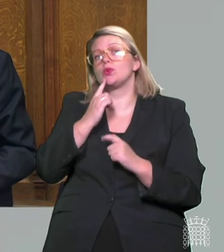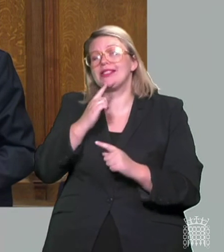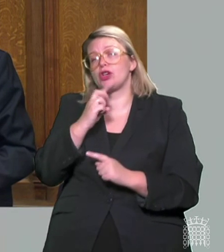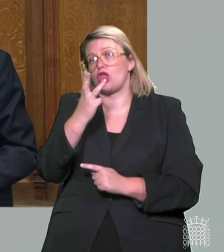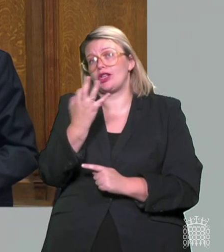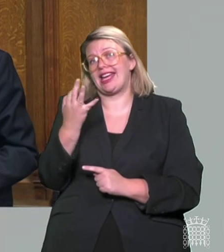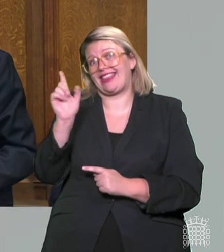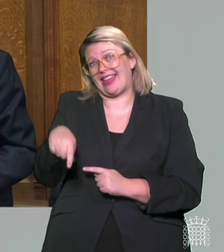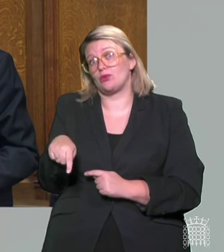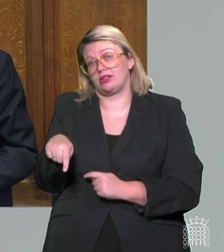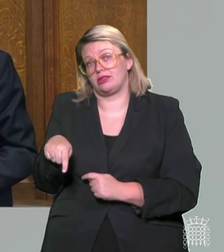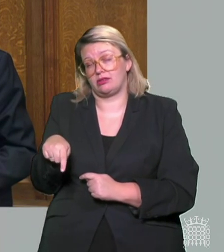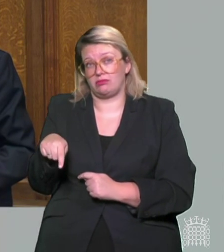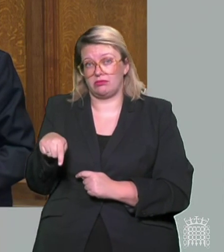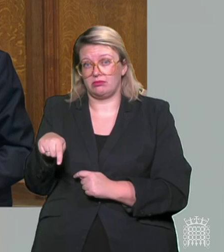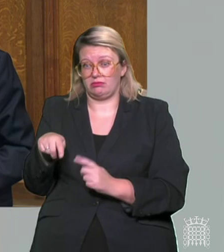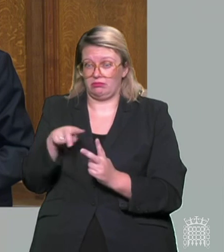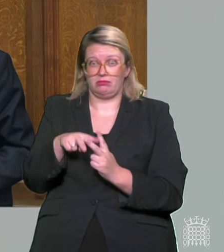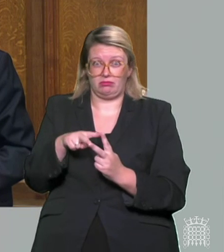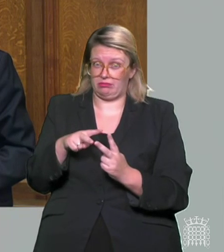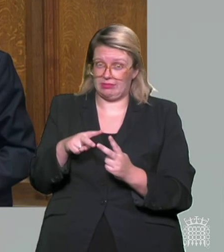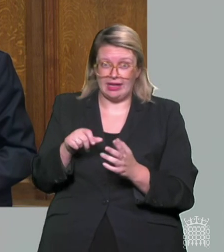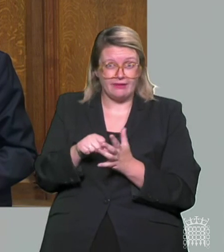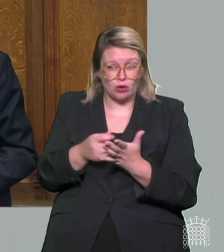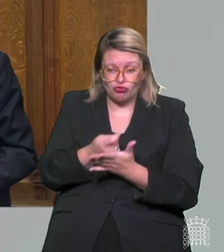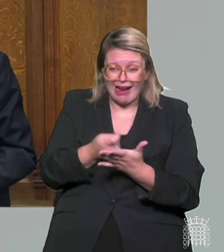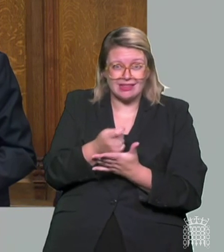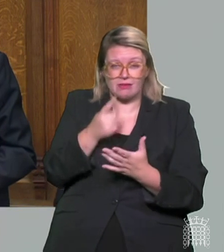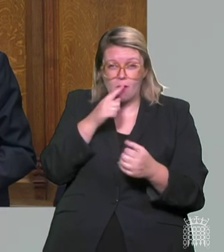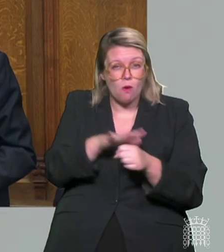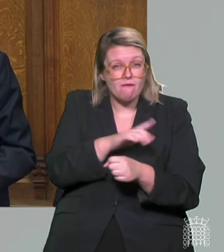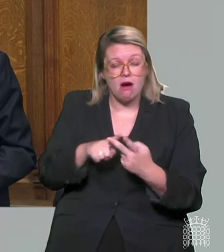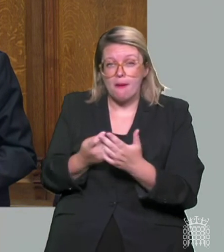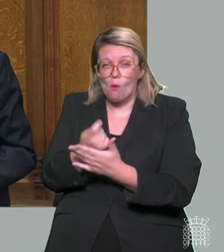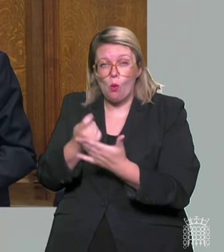They, and indeed working people everywhere, are struggling to pay their rents and their mortgages.